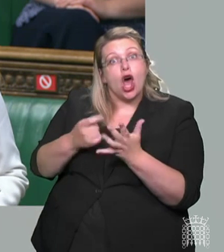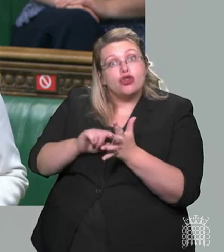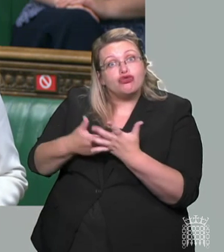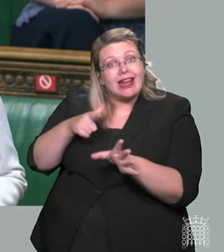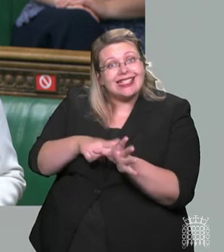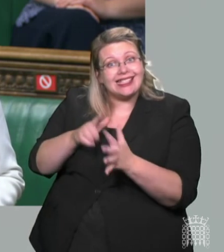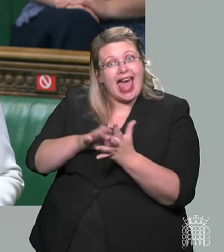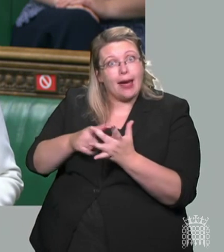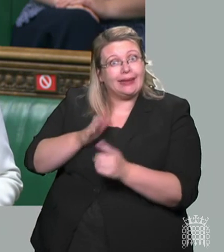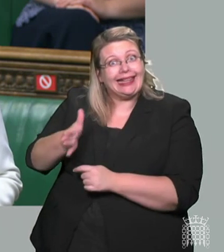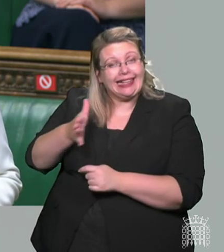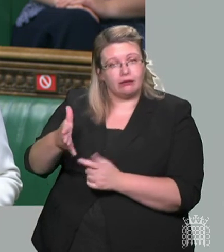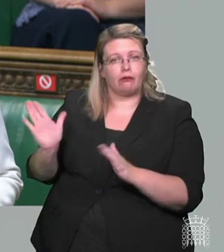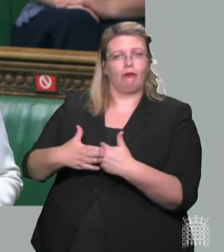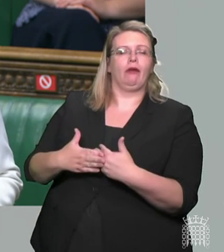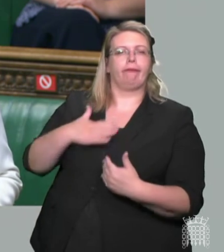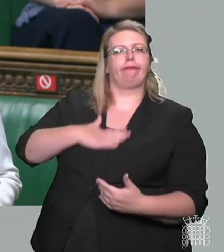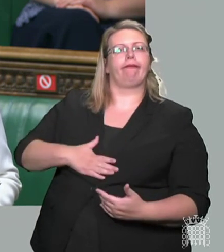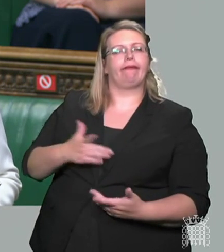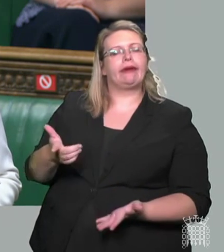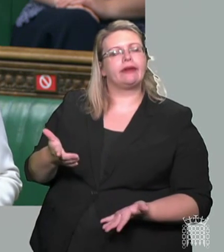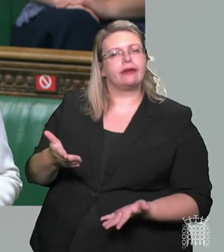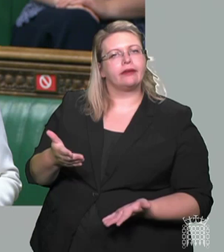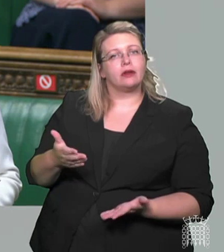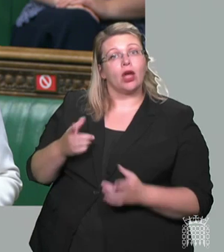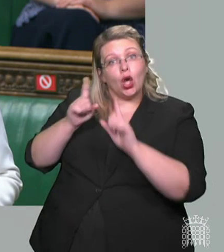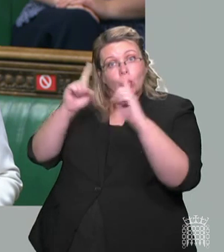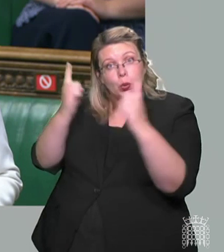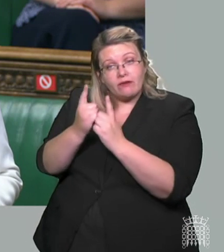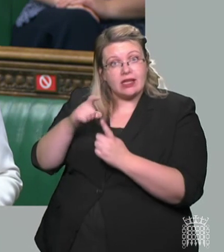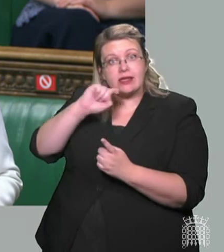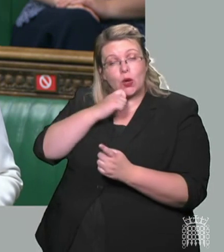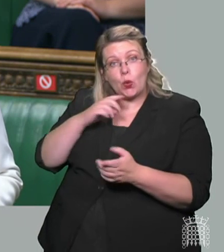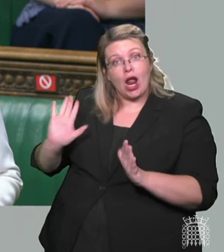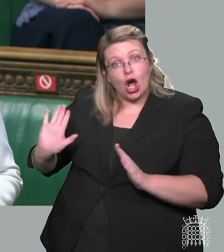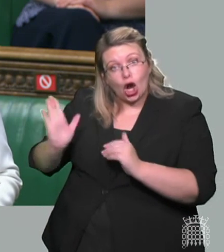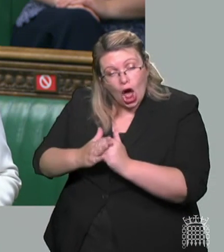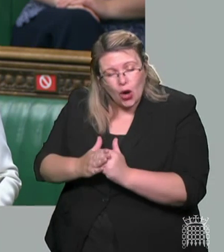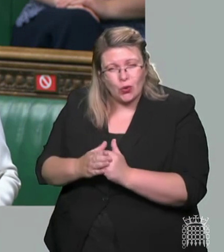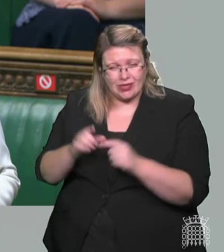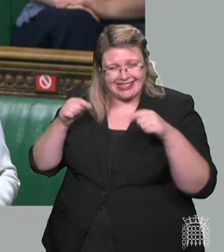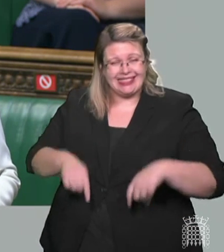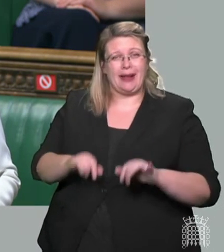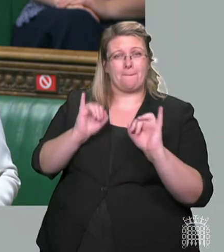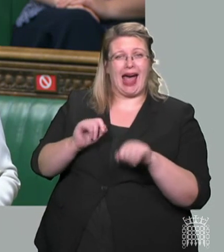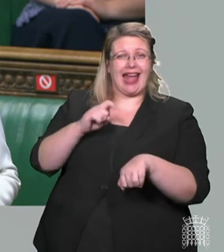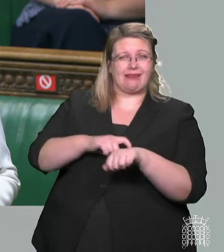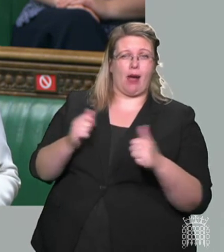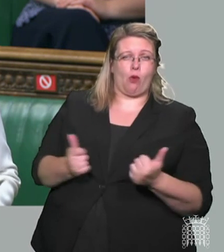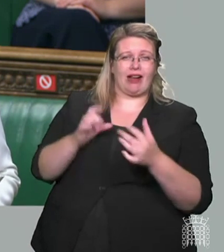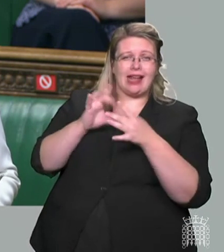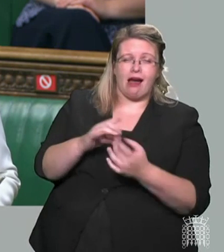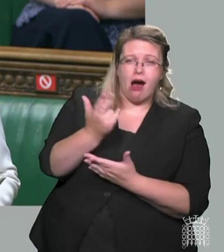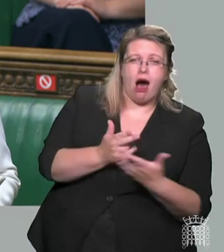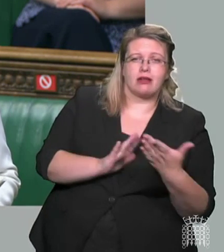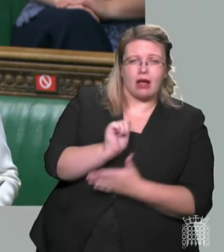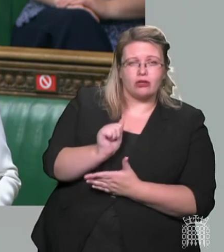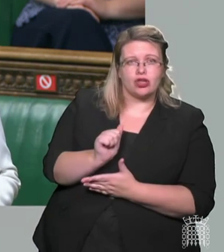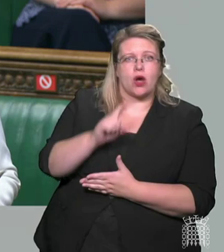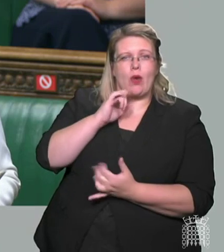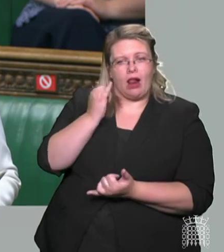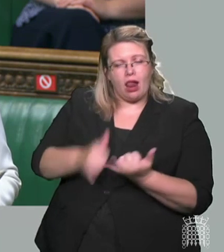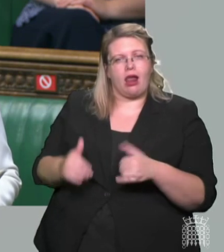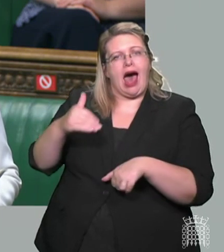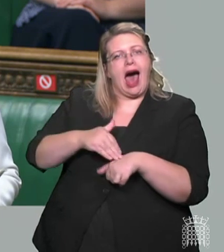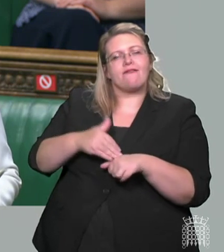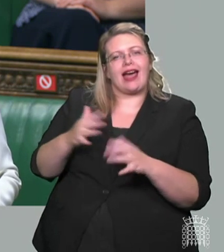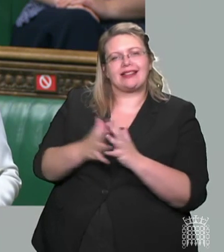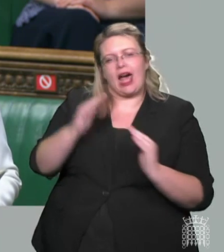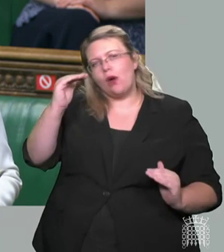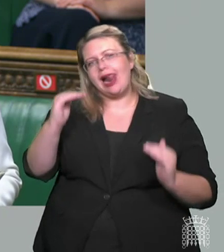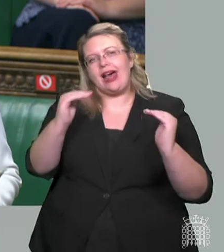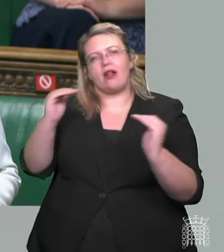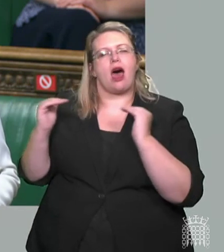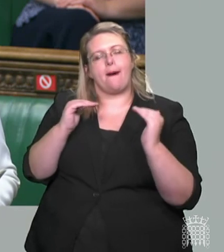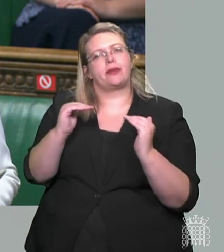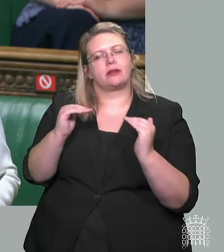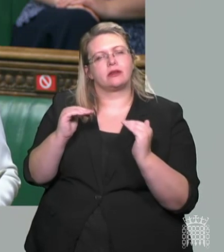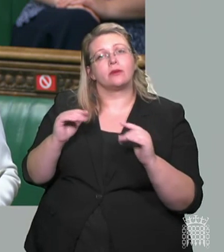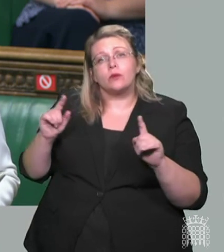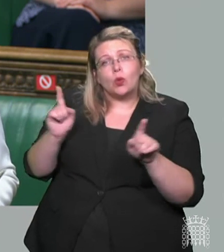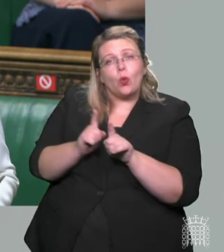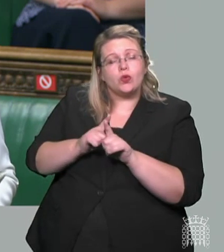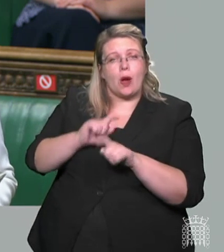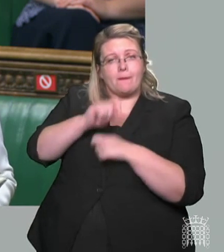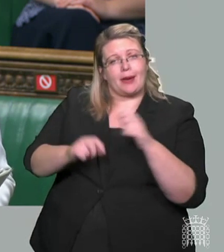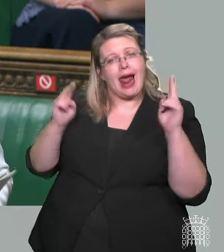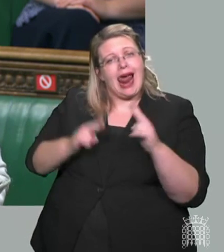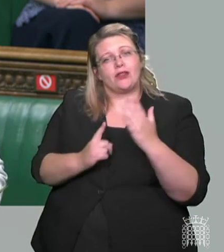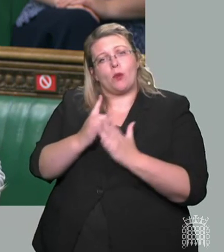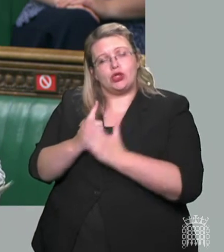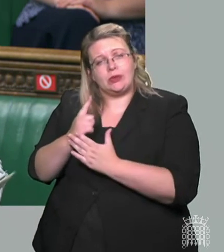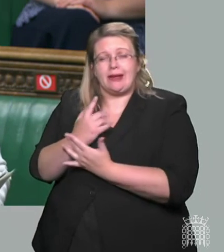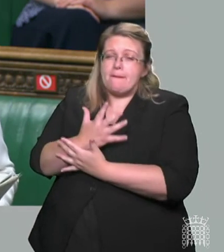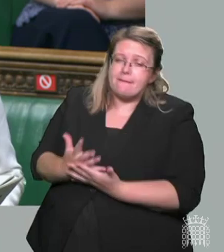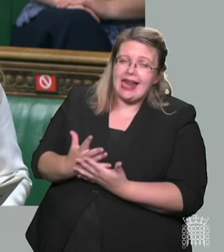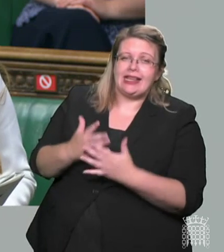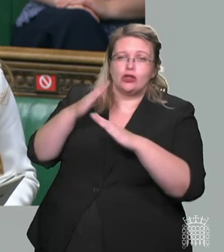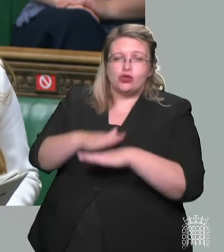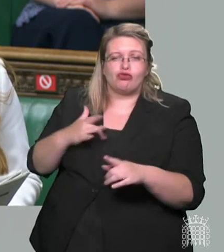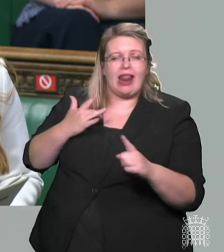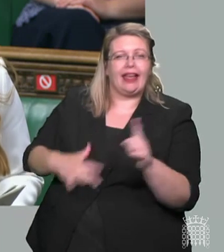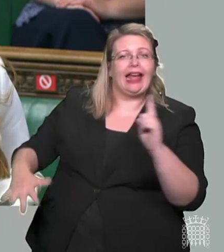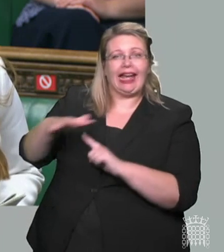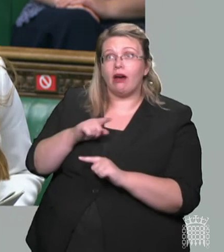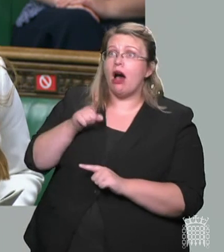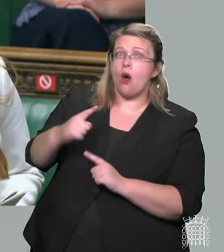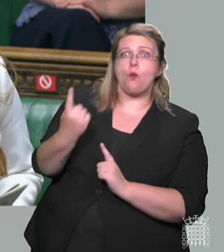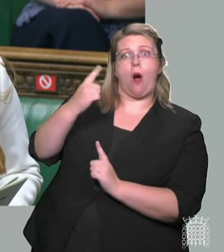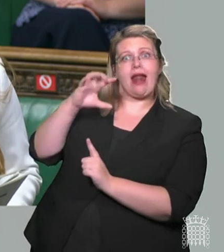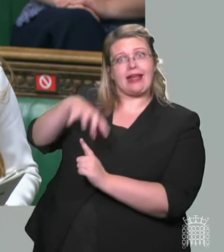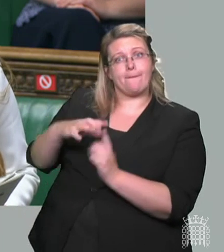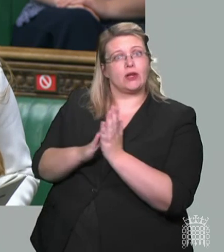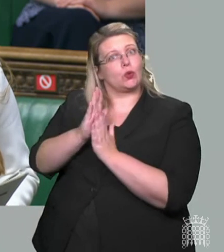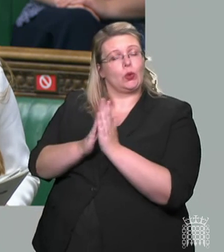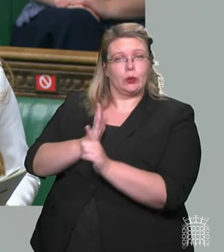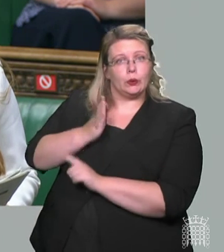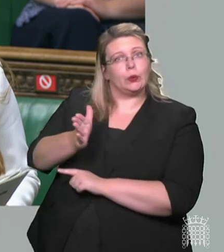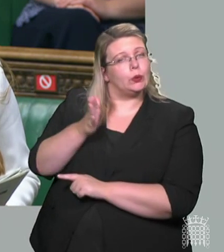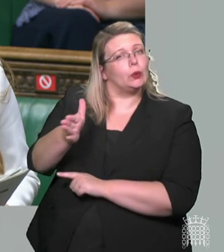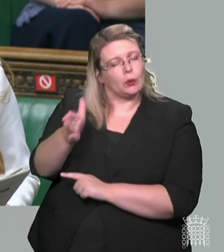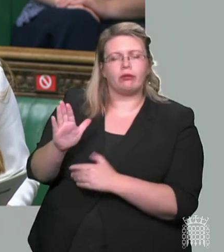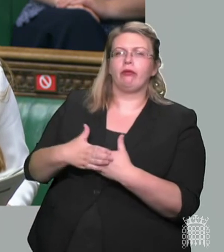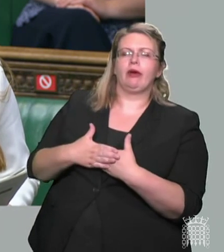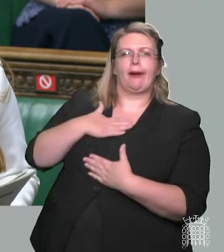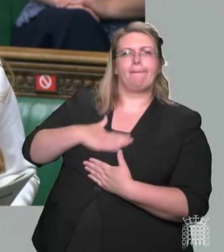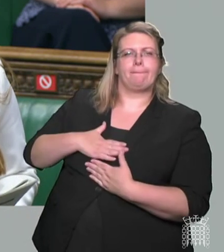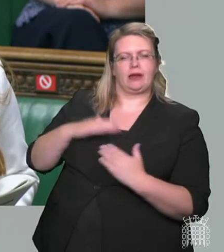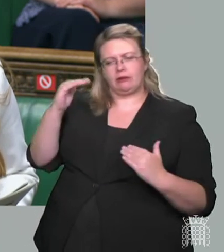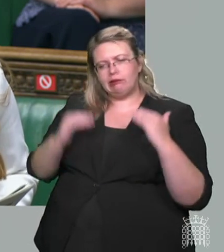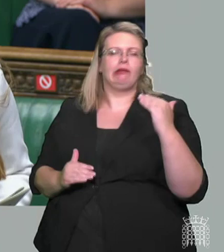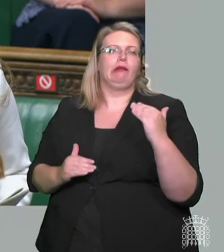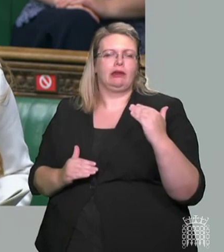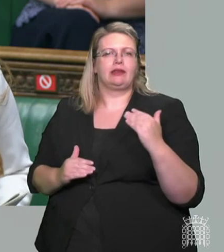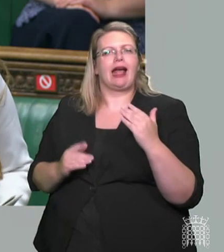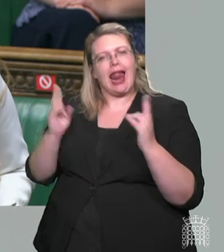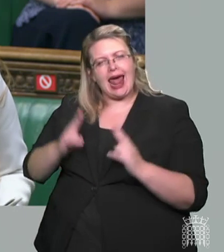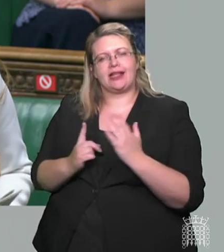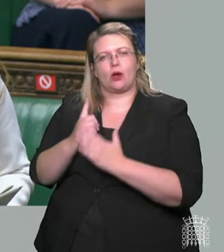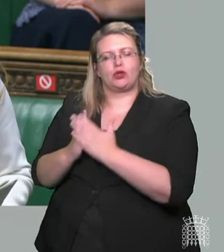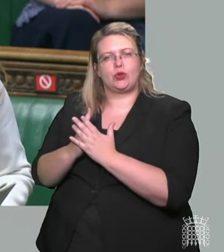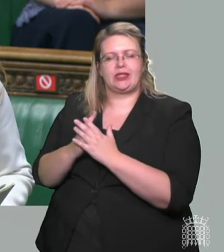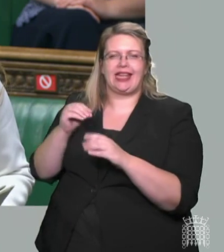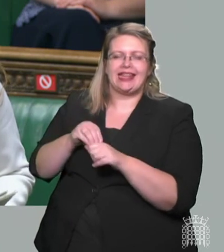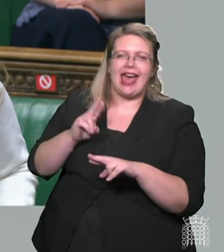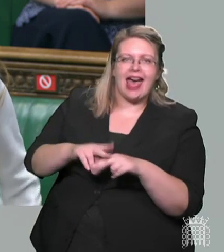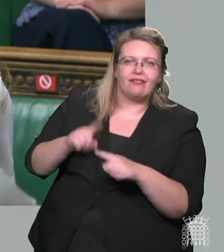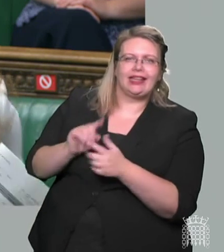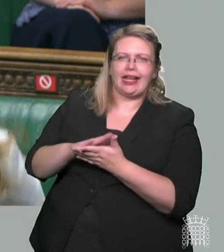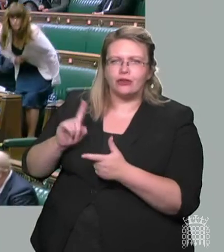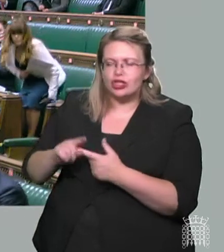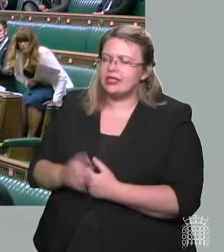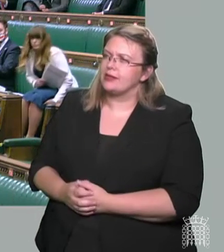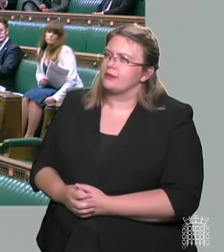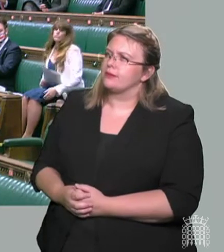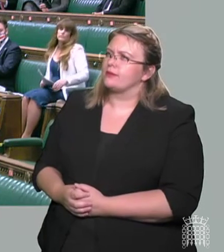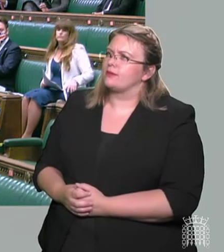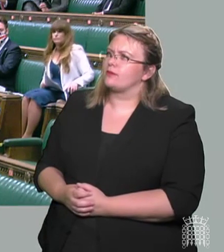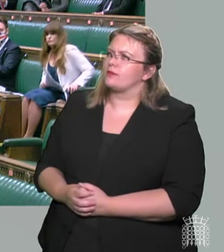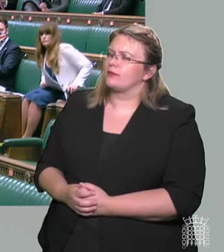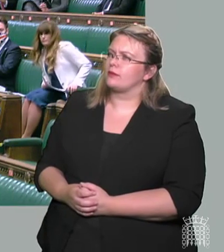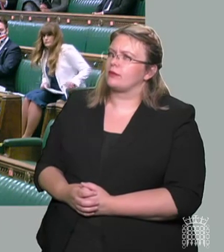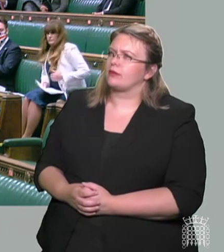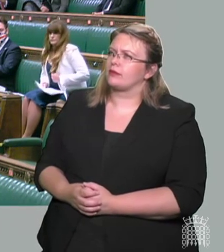Does my right honourable Friend agree that the university’s plan to close the site at such a difficult time for the sector will be detrimental to our levelling-up agenda locally, but also to the opportunities for so many working-class kids in Medway for whom this campus has always provided an instrumental route into further and higher education?